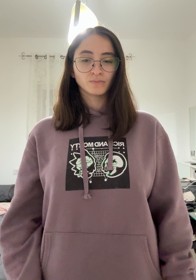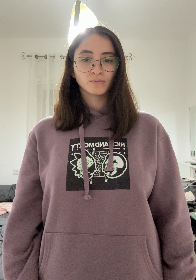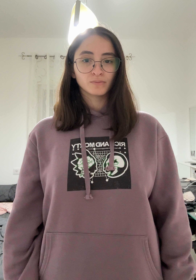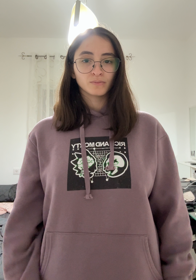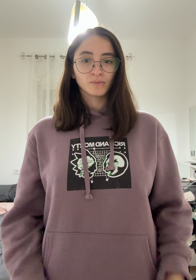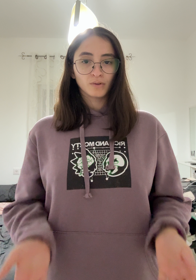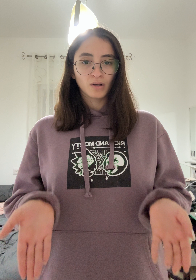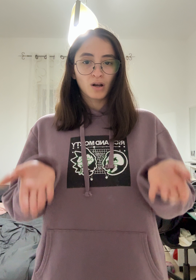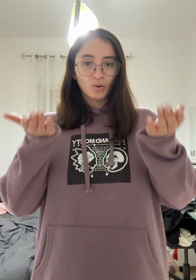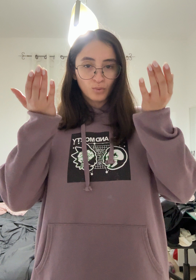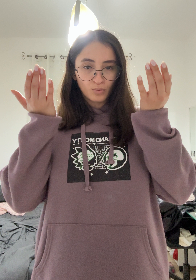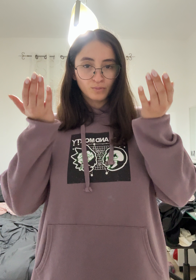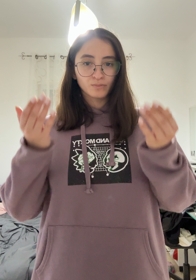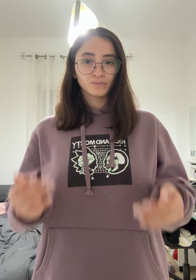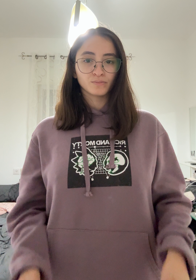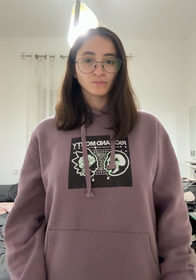לקום